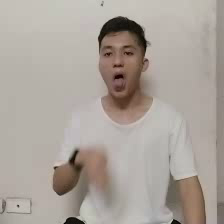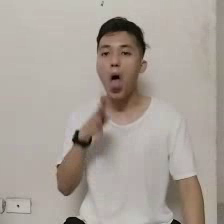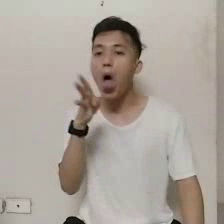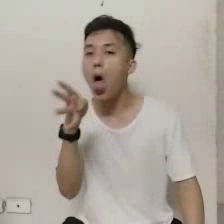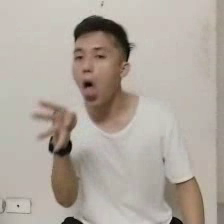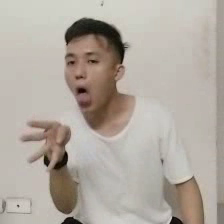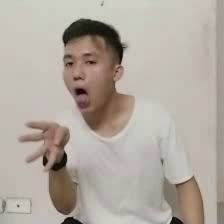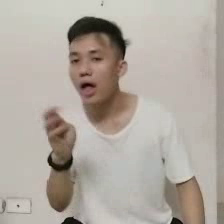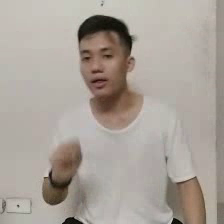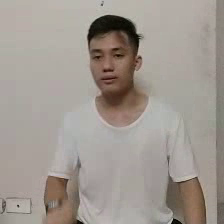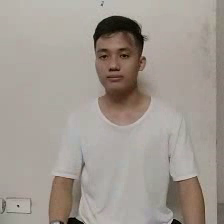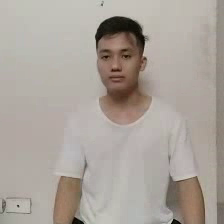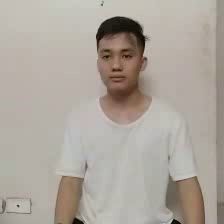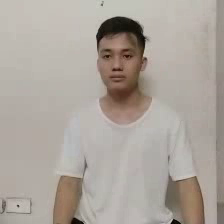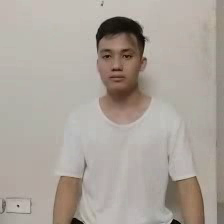Nôn ói